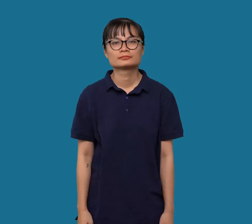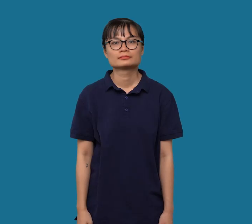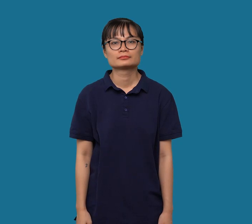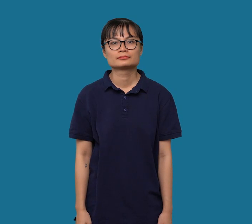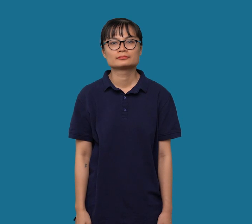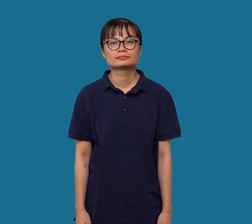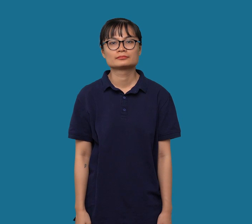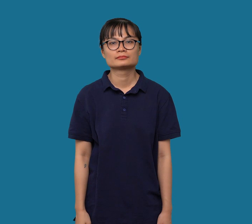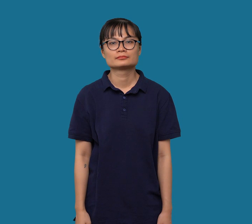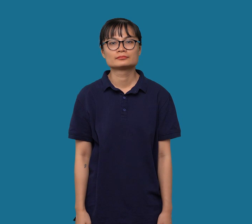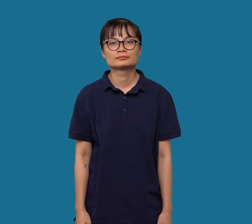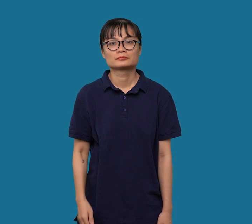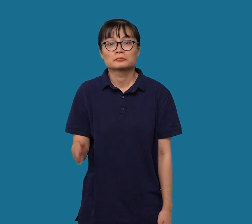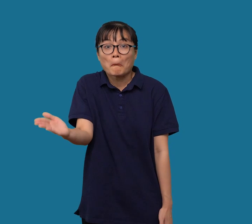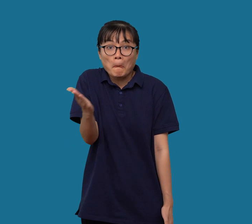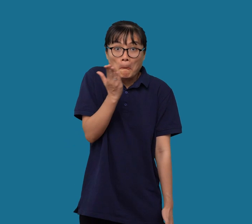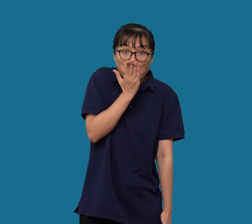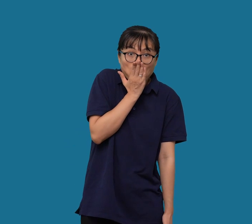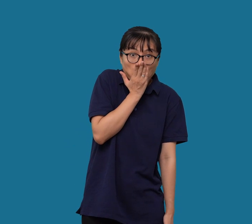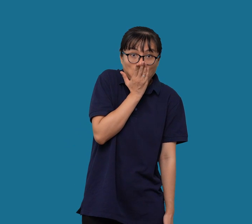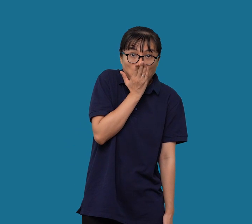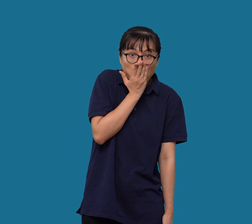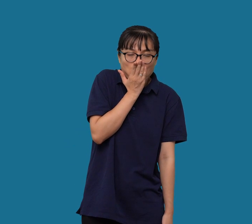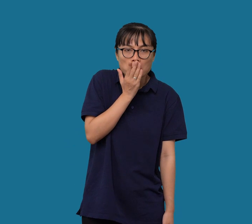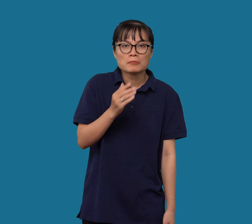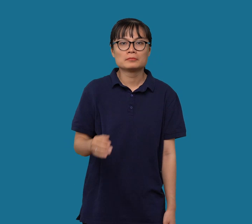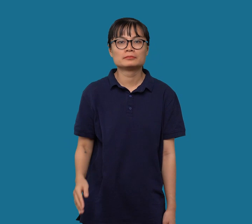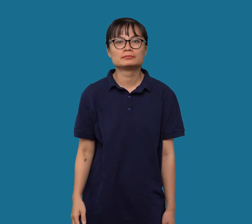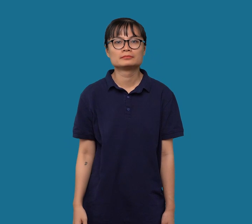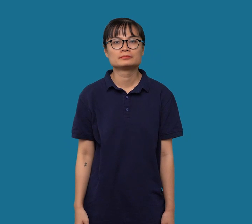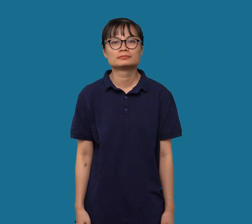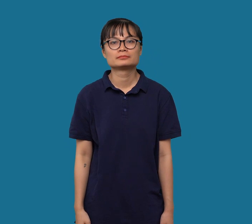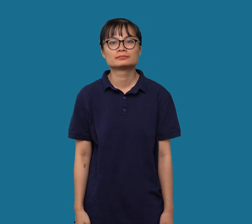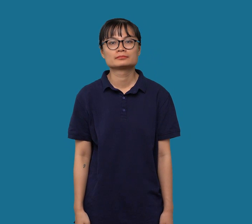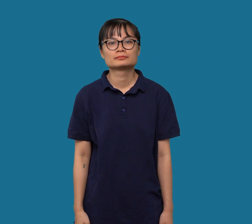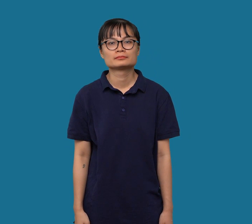vô ý